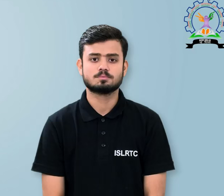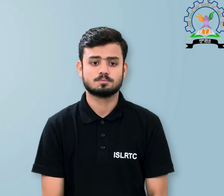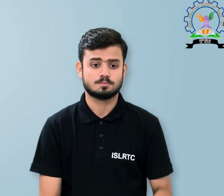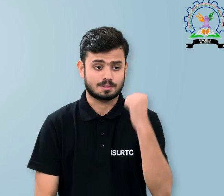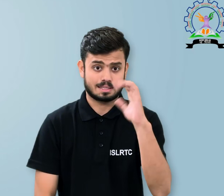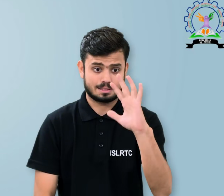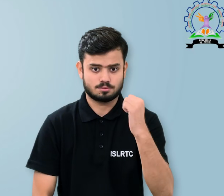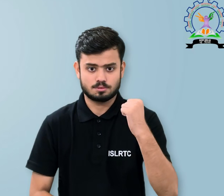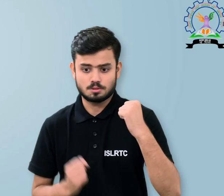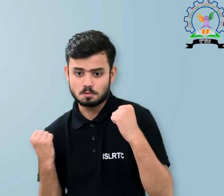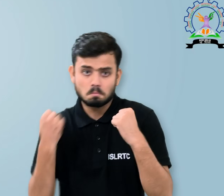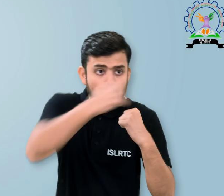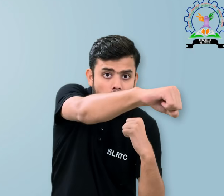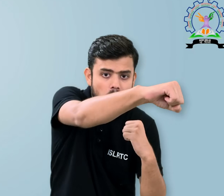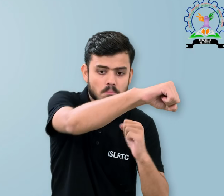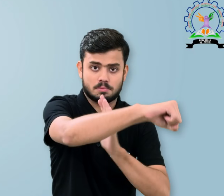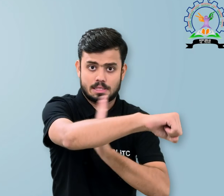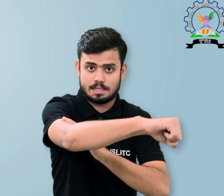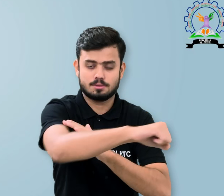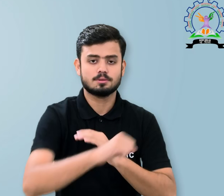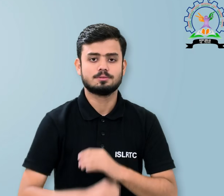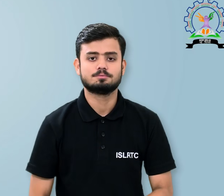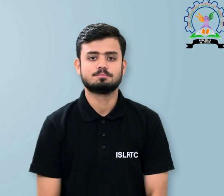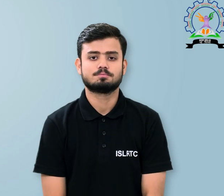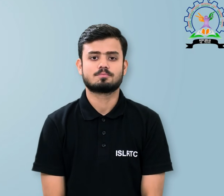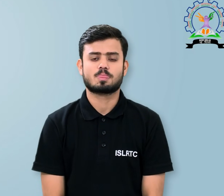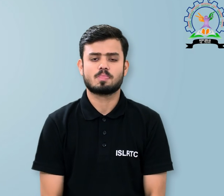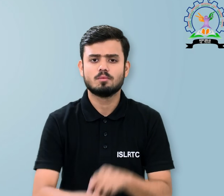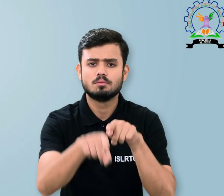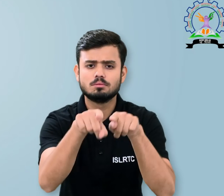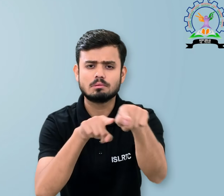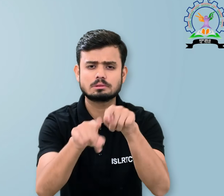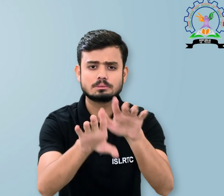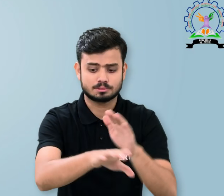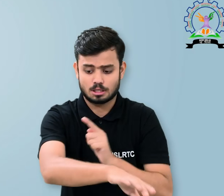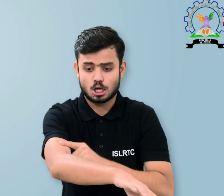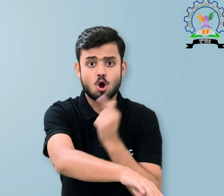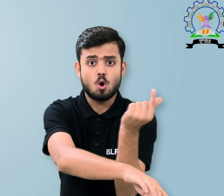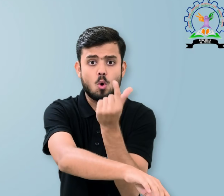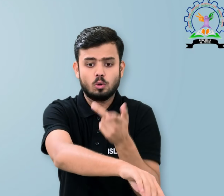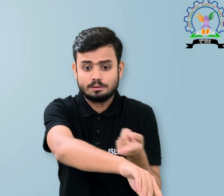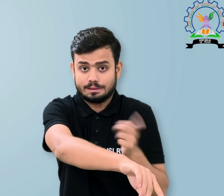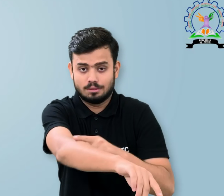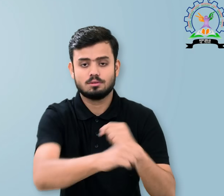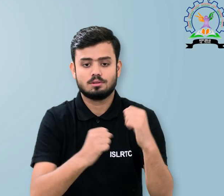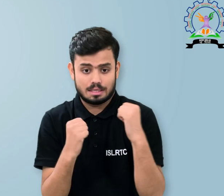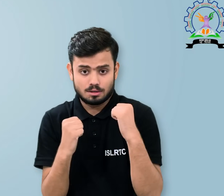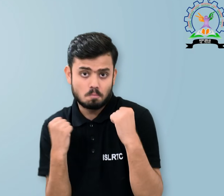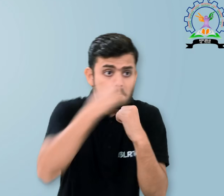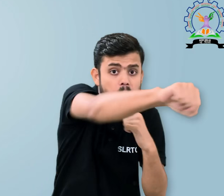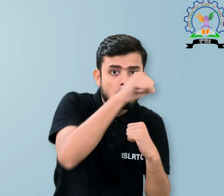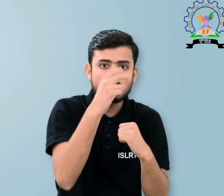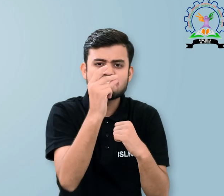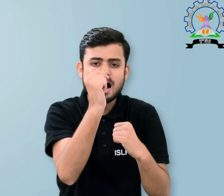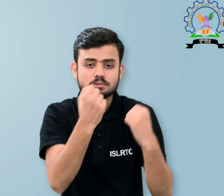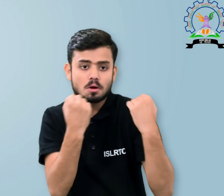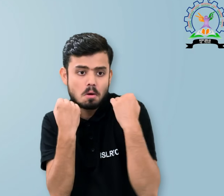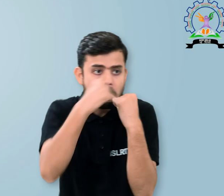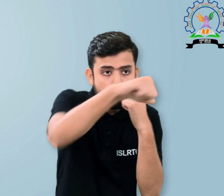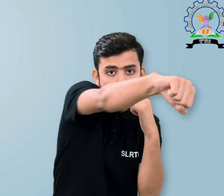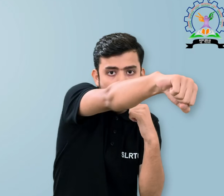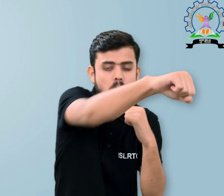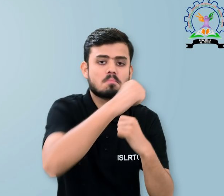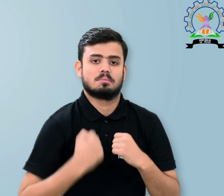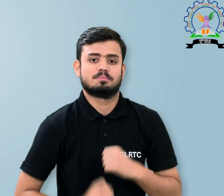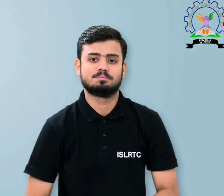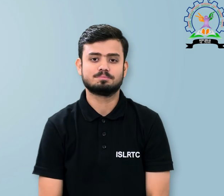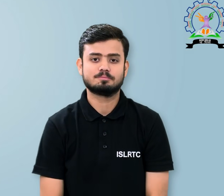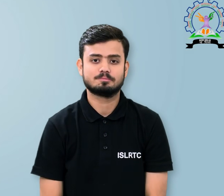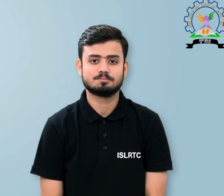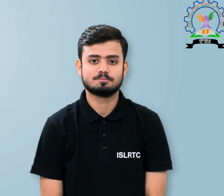Cross A power punch thrown with the rear hand and travels across the fighter’s body.